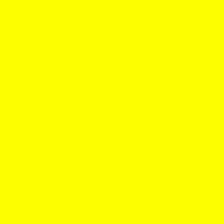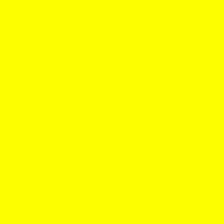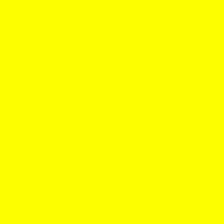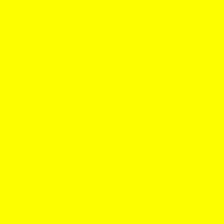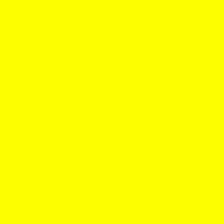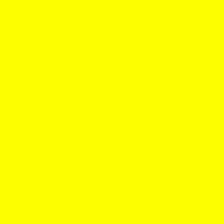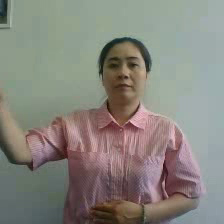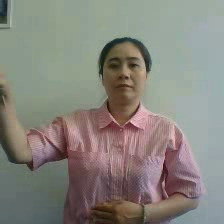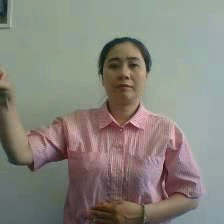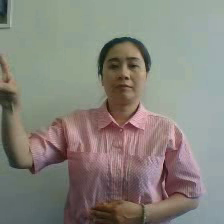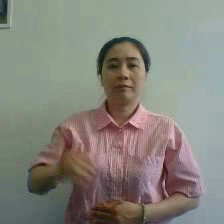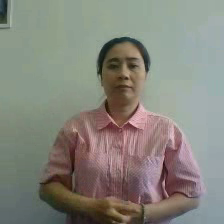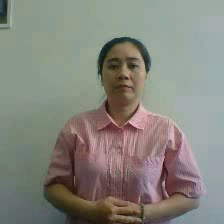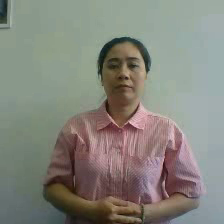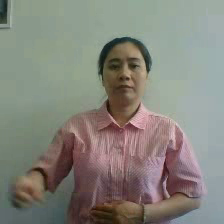Họ